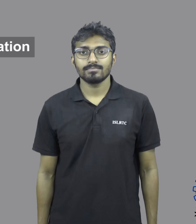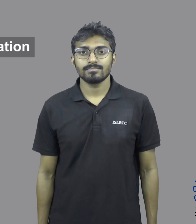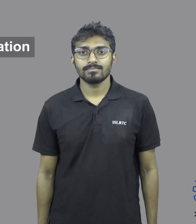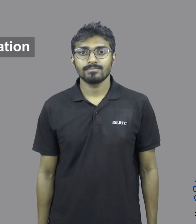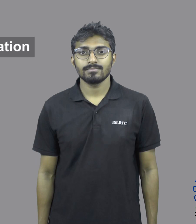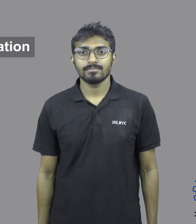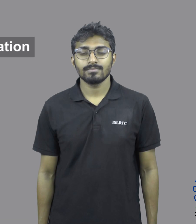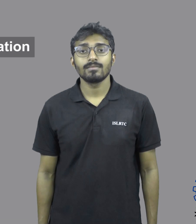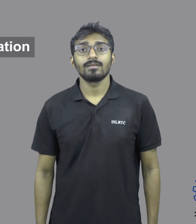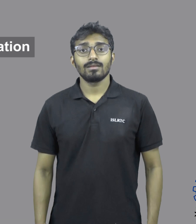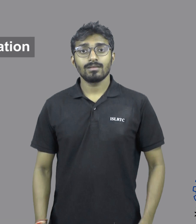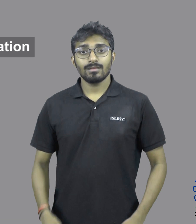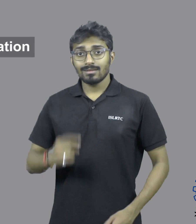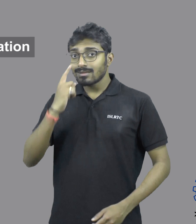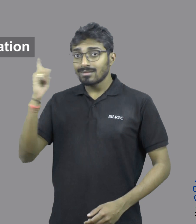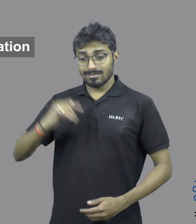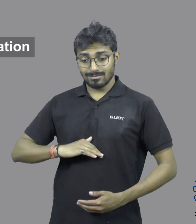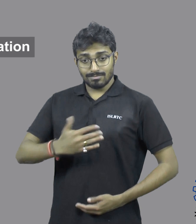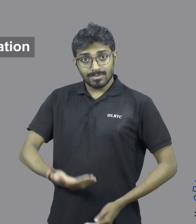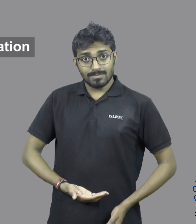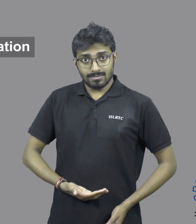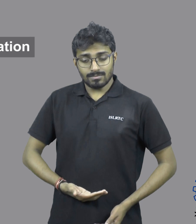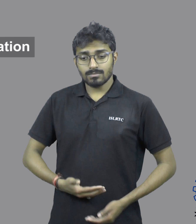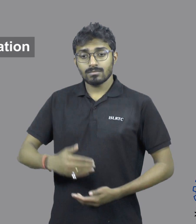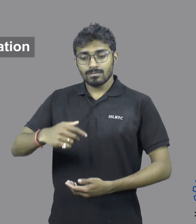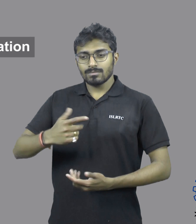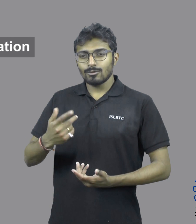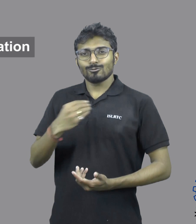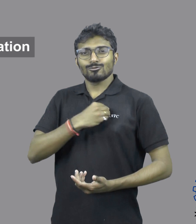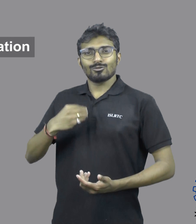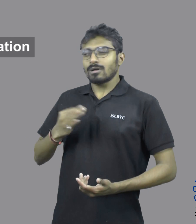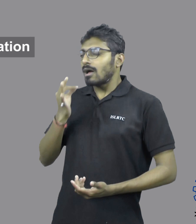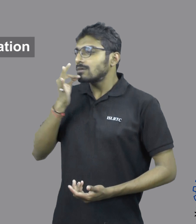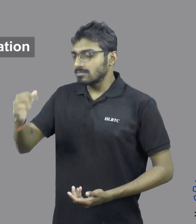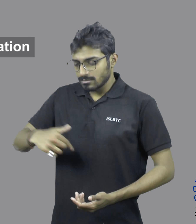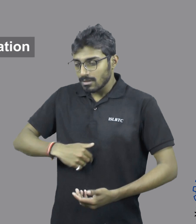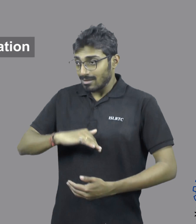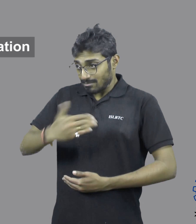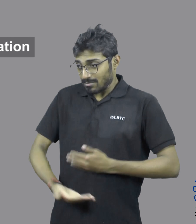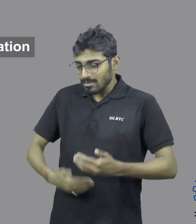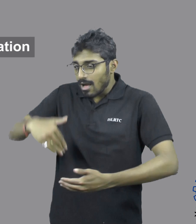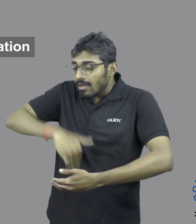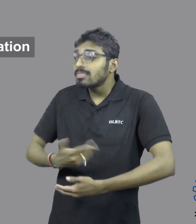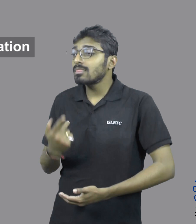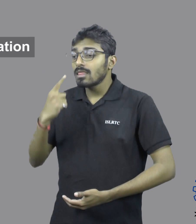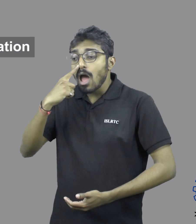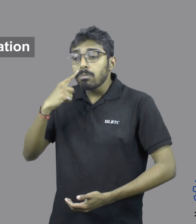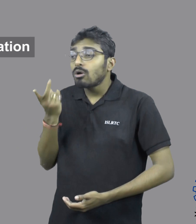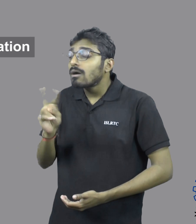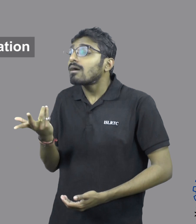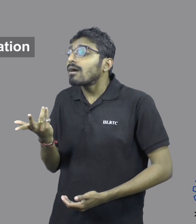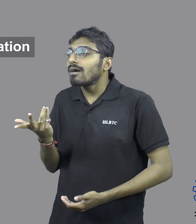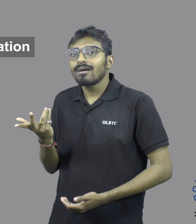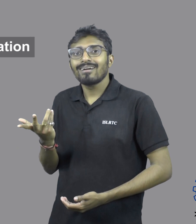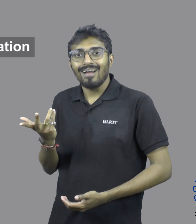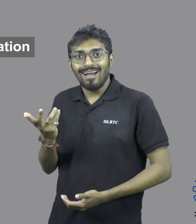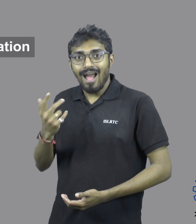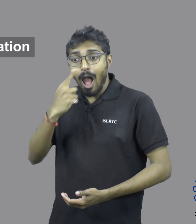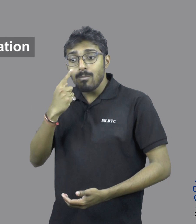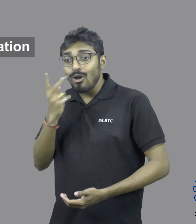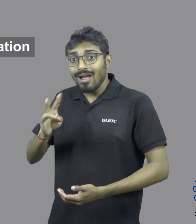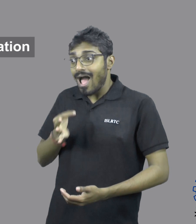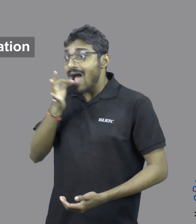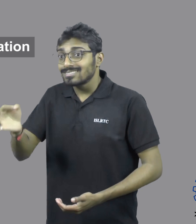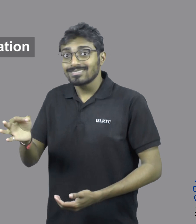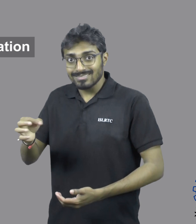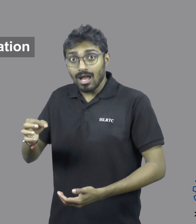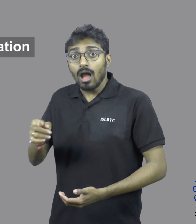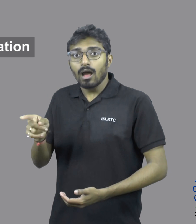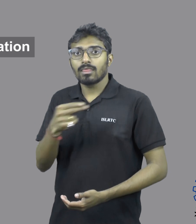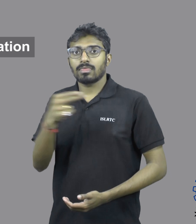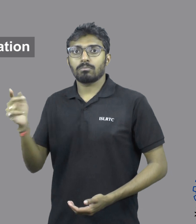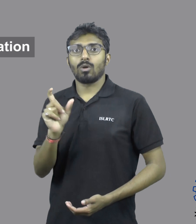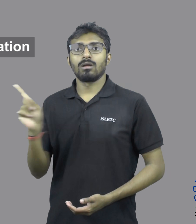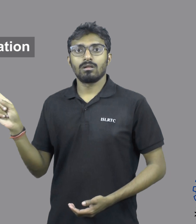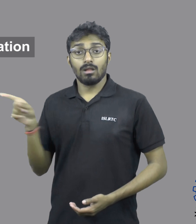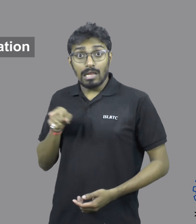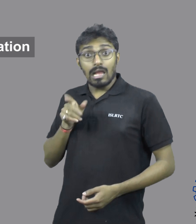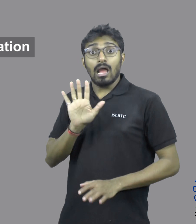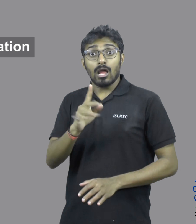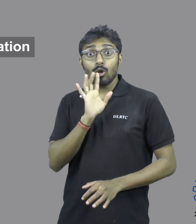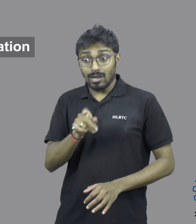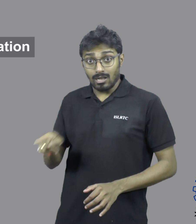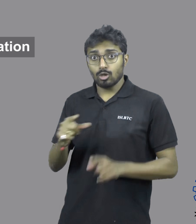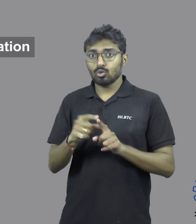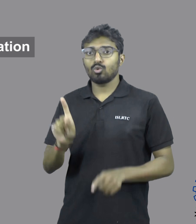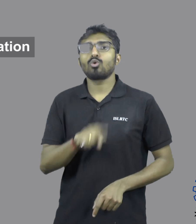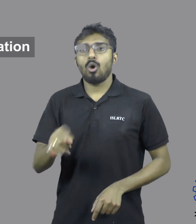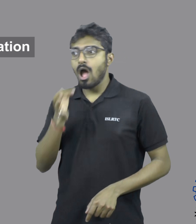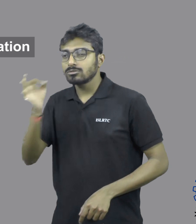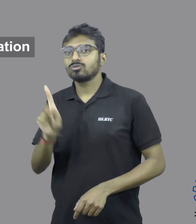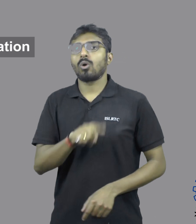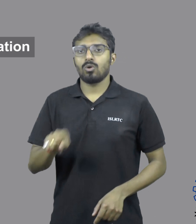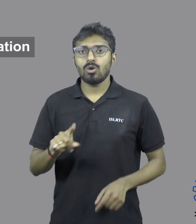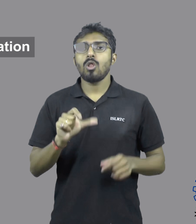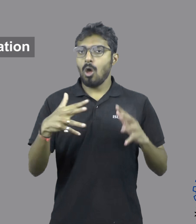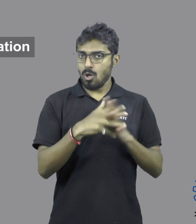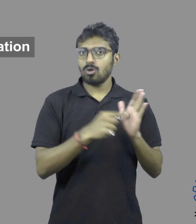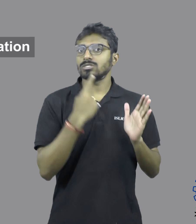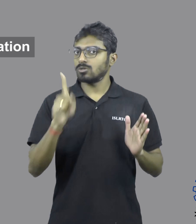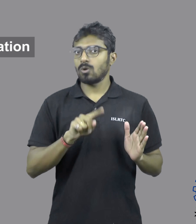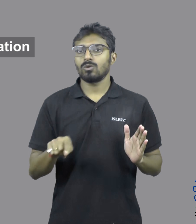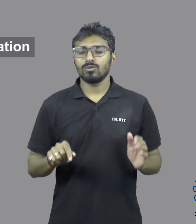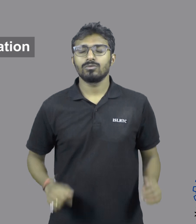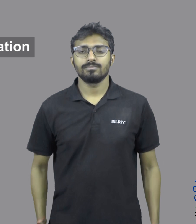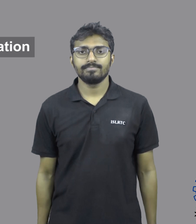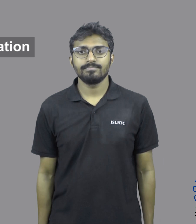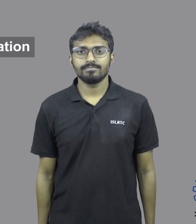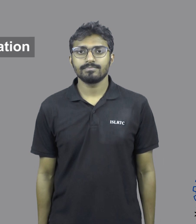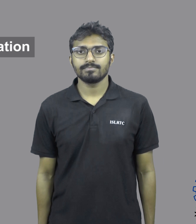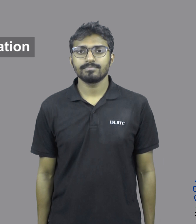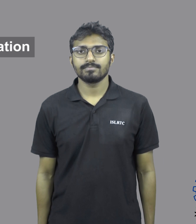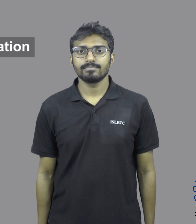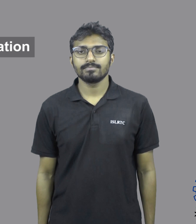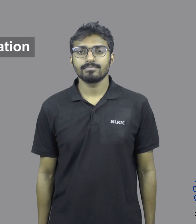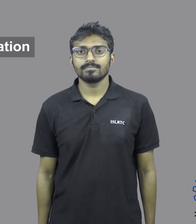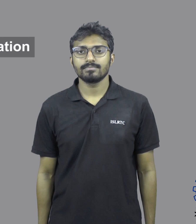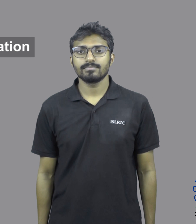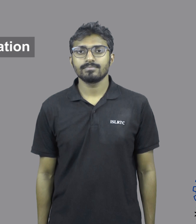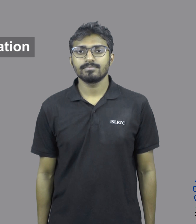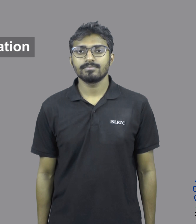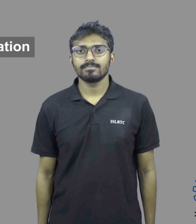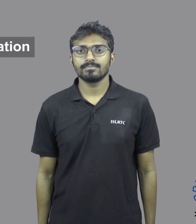Prenatal Sex Determination